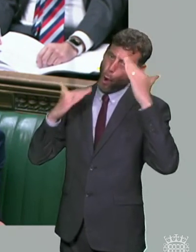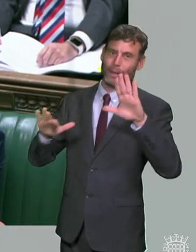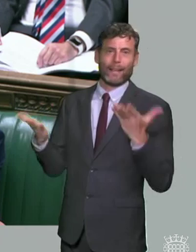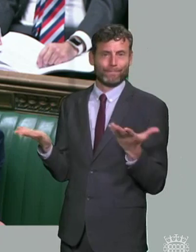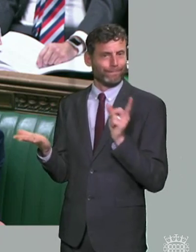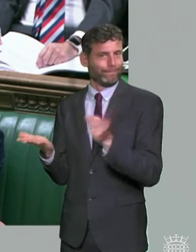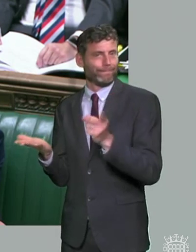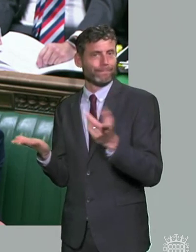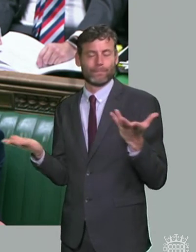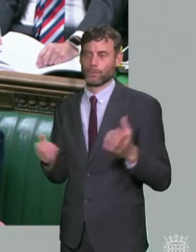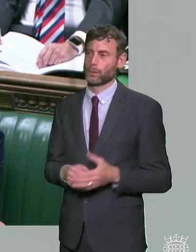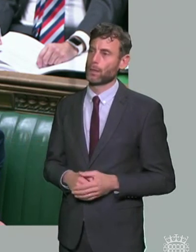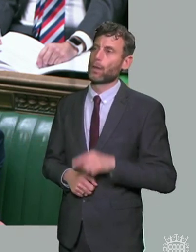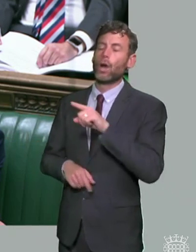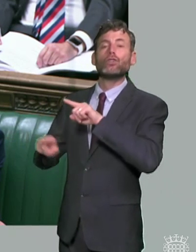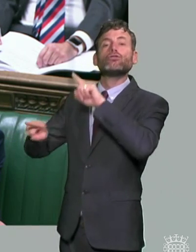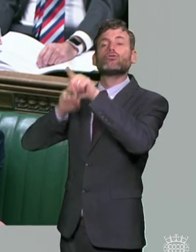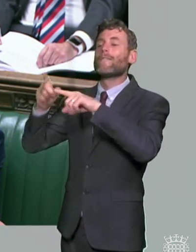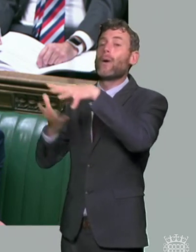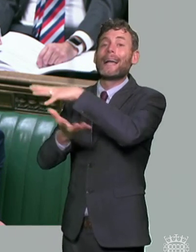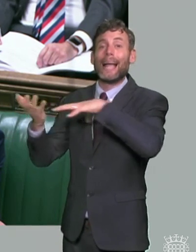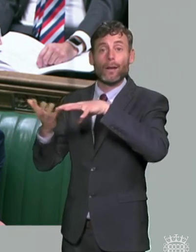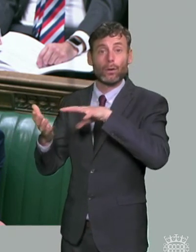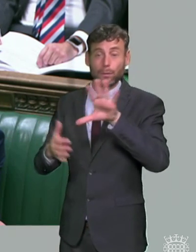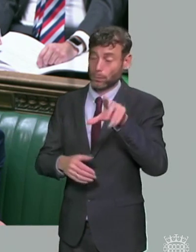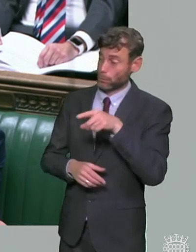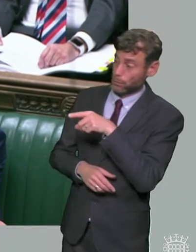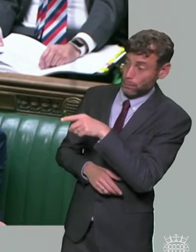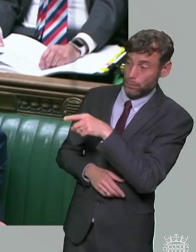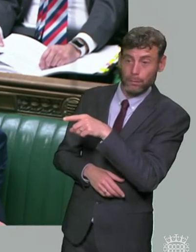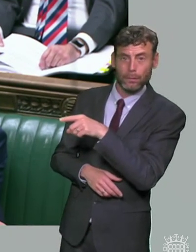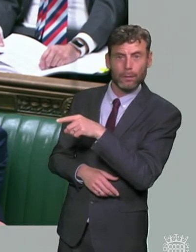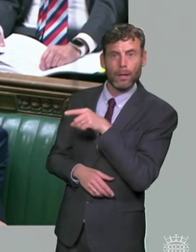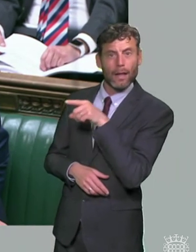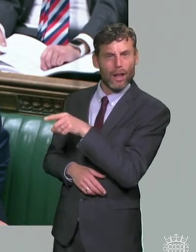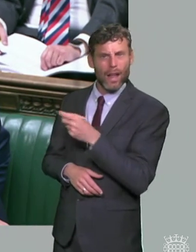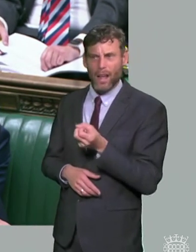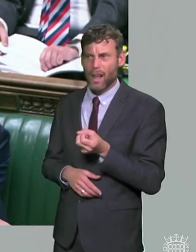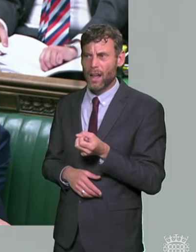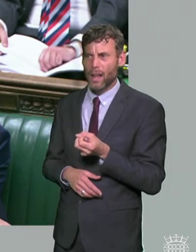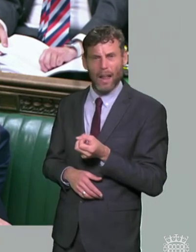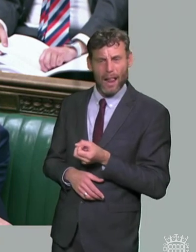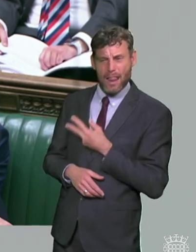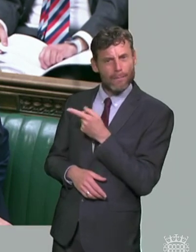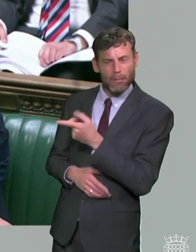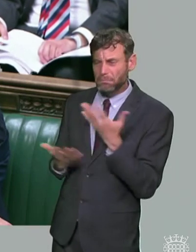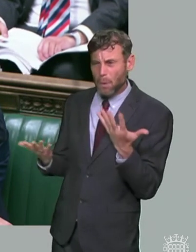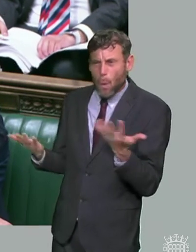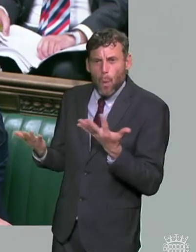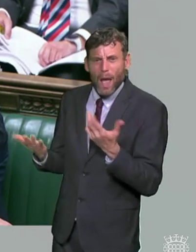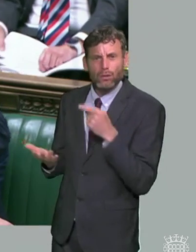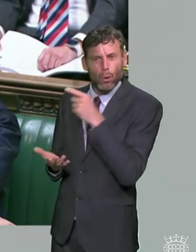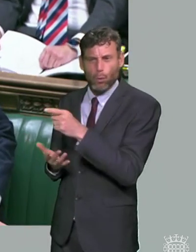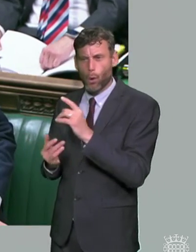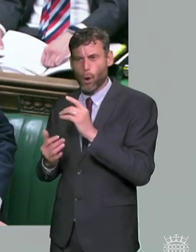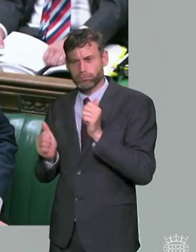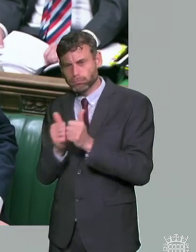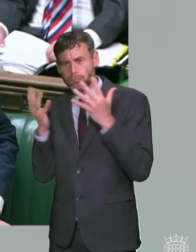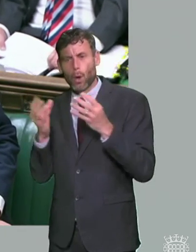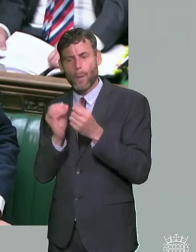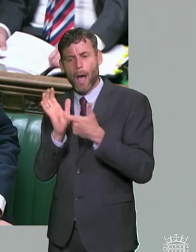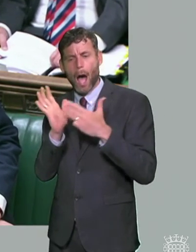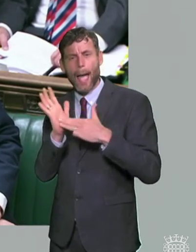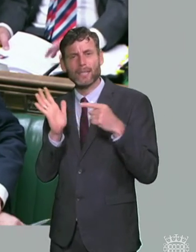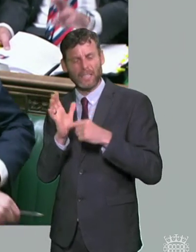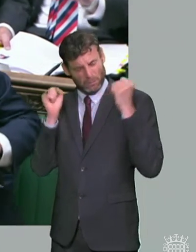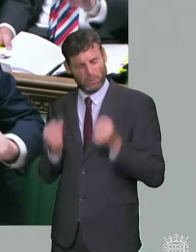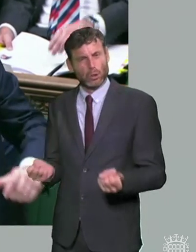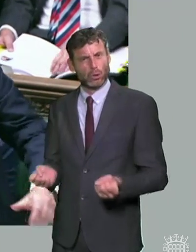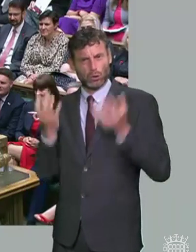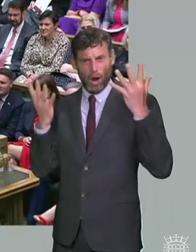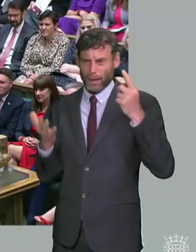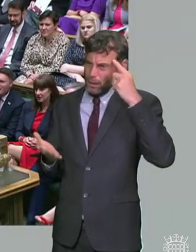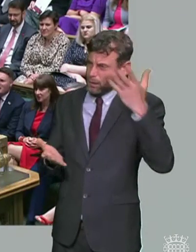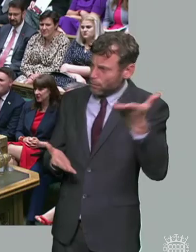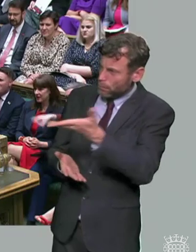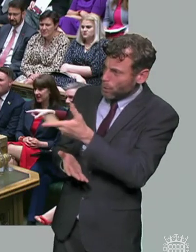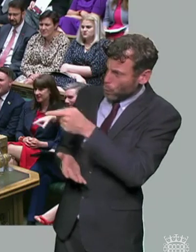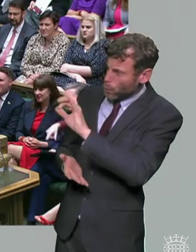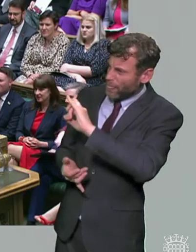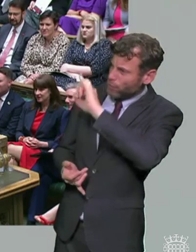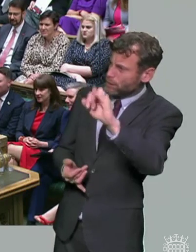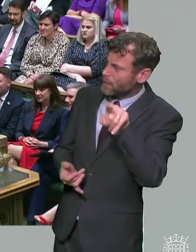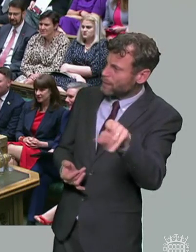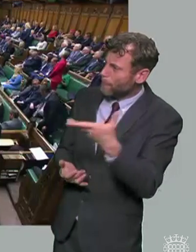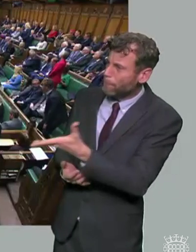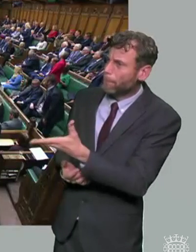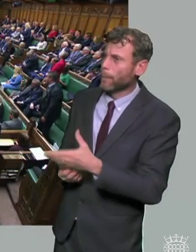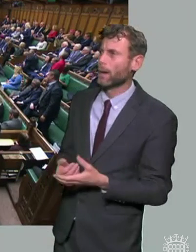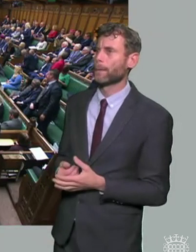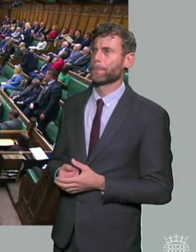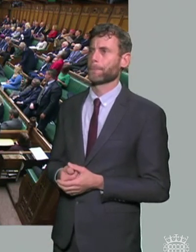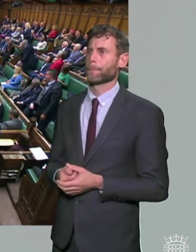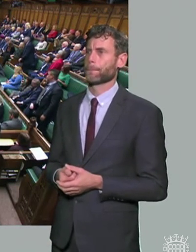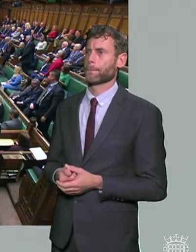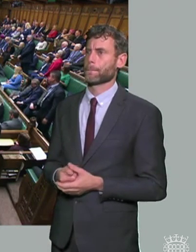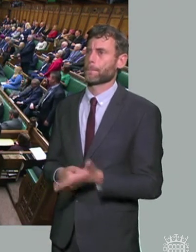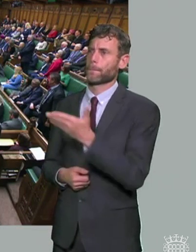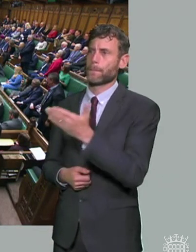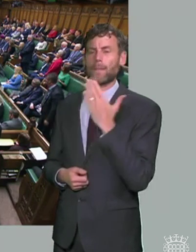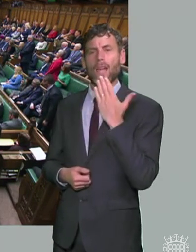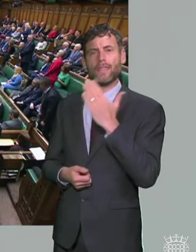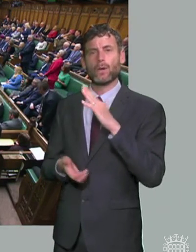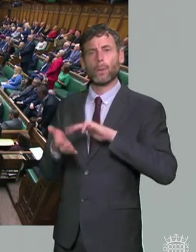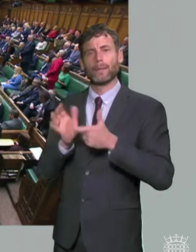When it comes to travel chaos, may I ask whether we have yet heard any condemnation from the Opposition of the RMT and its reckless and wanton strike?